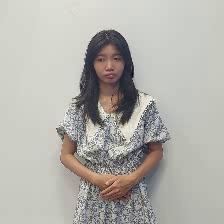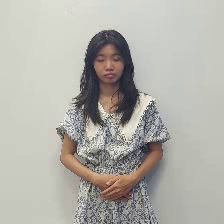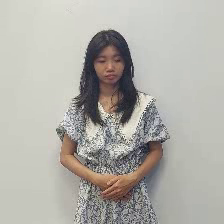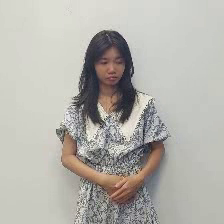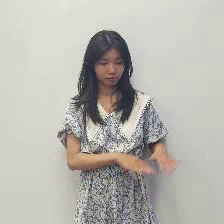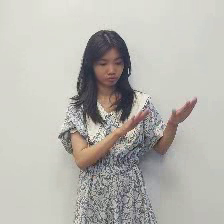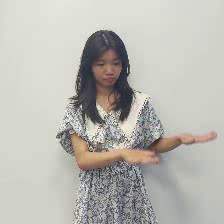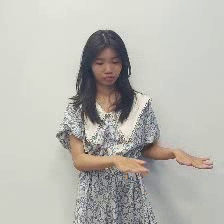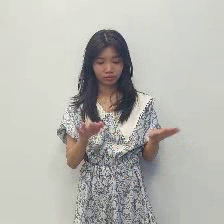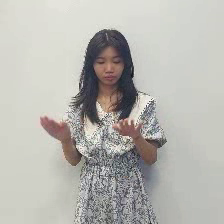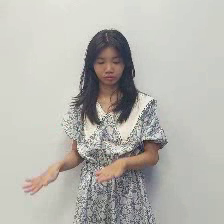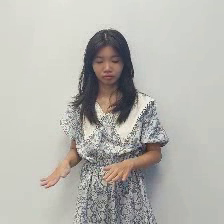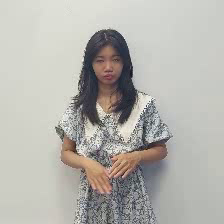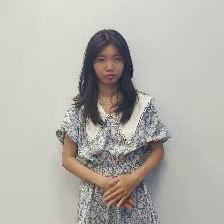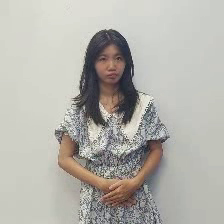Chậm lại